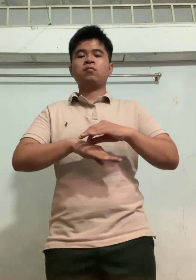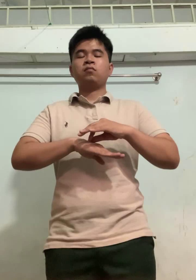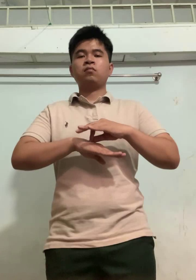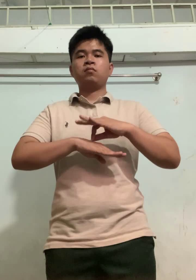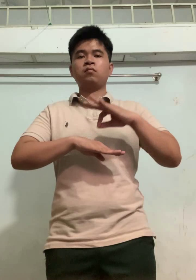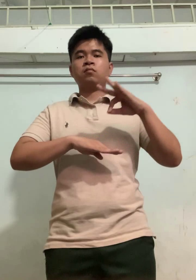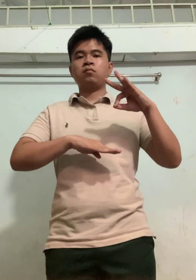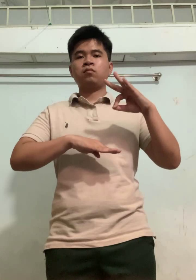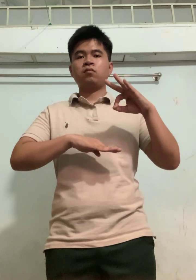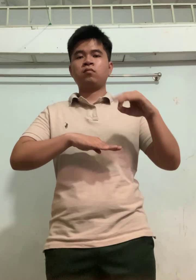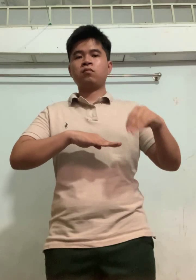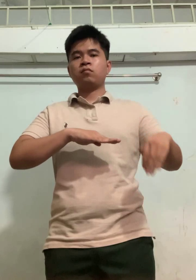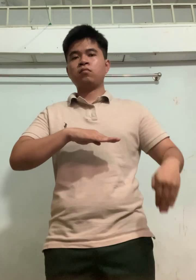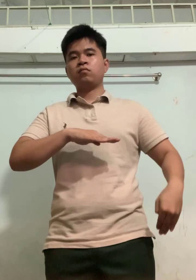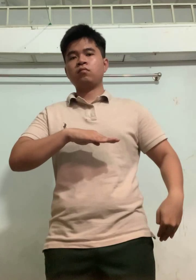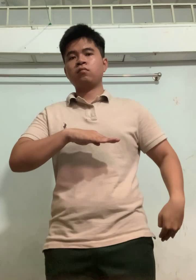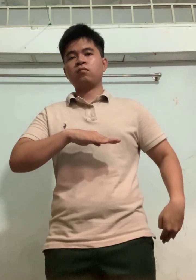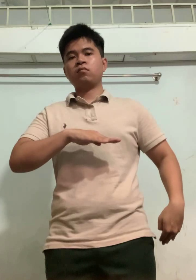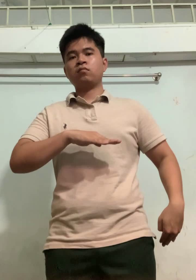tuan sau